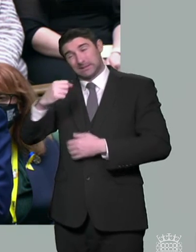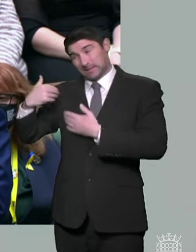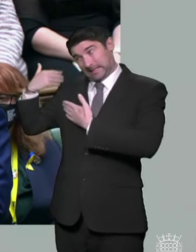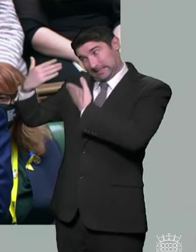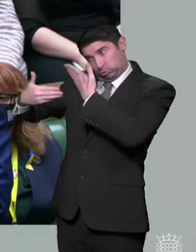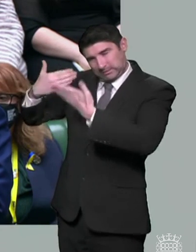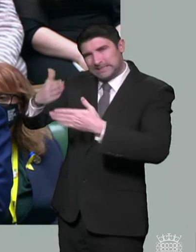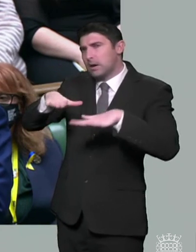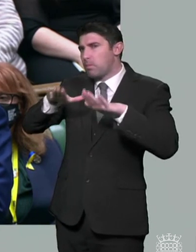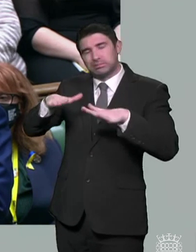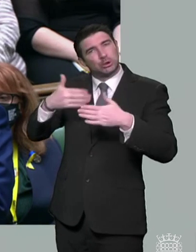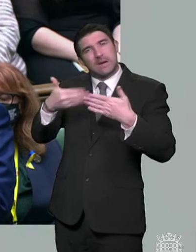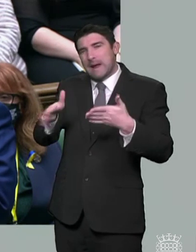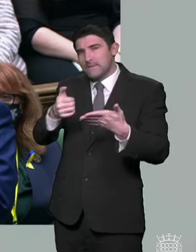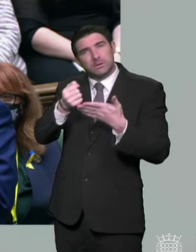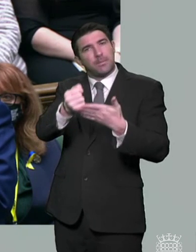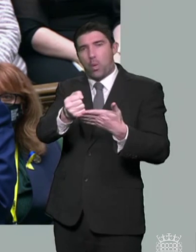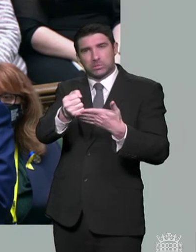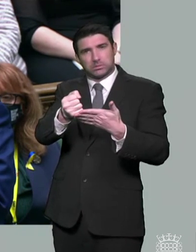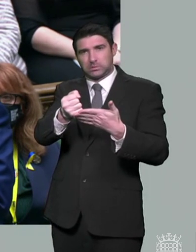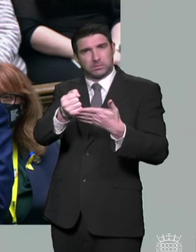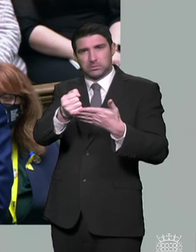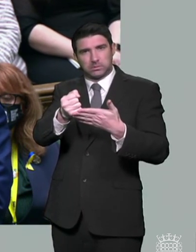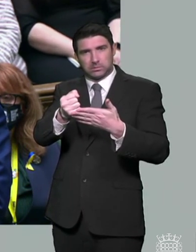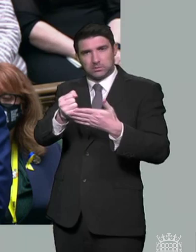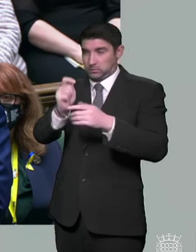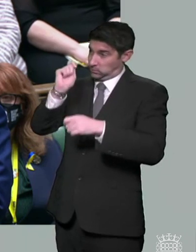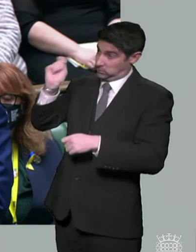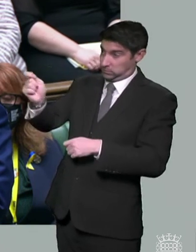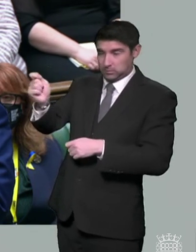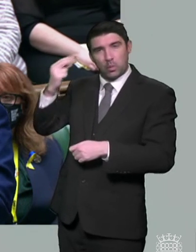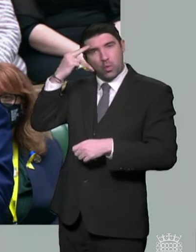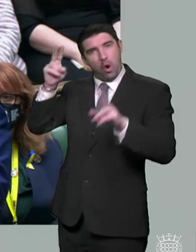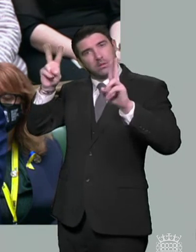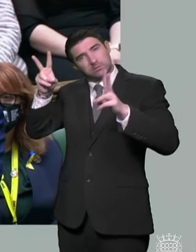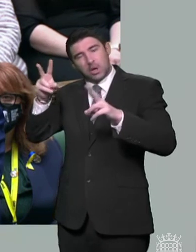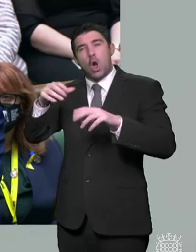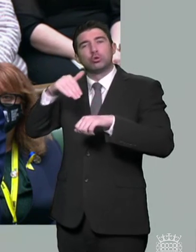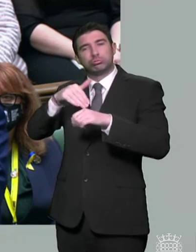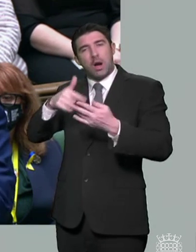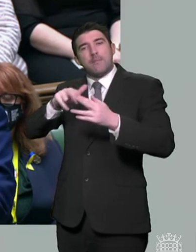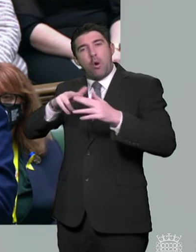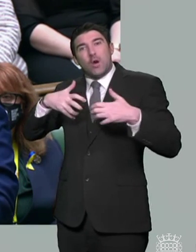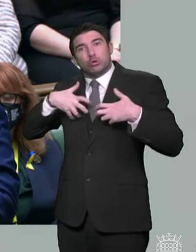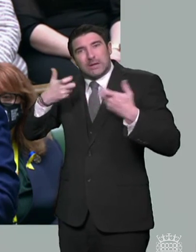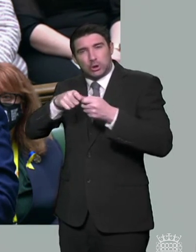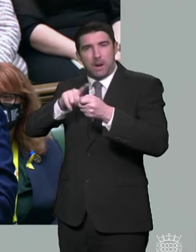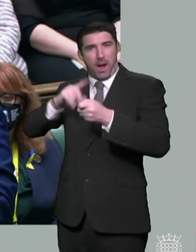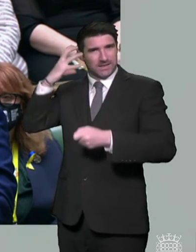Surely with Putin’s crime of aggression in plain and horrific sight in Ukraine, now is the time to drop that opposition.